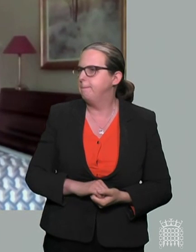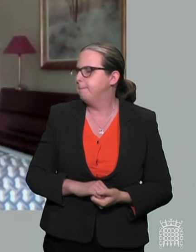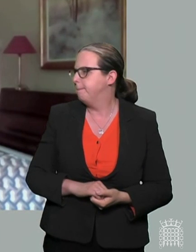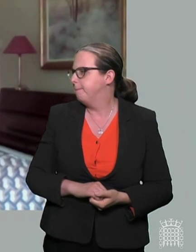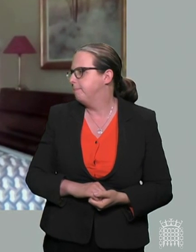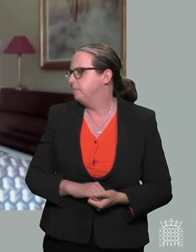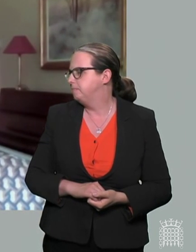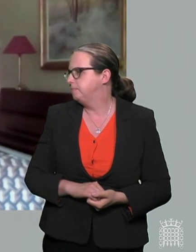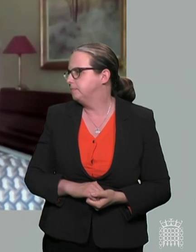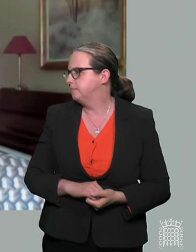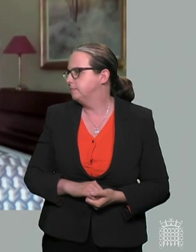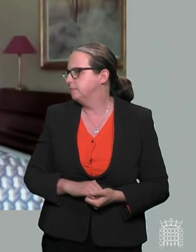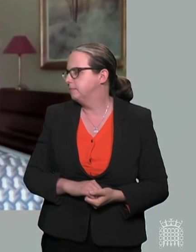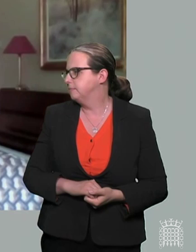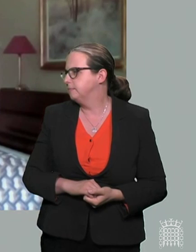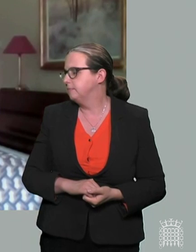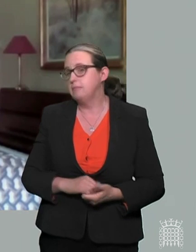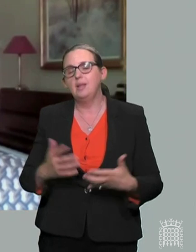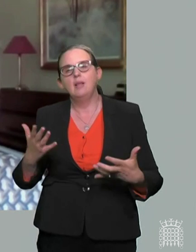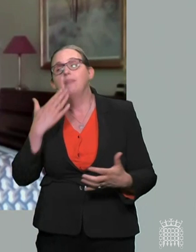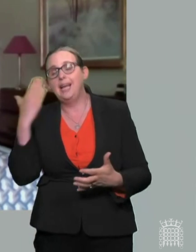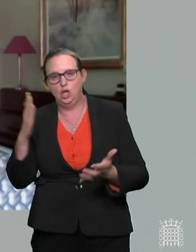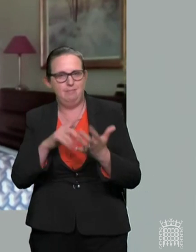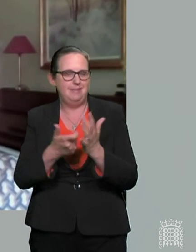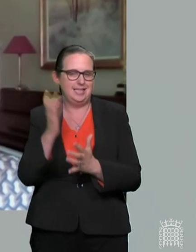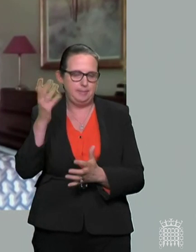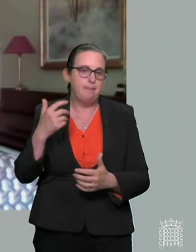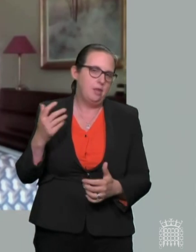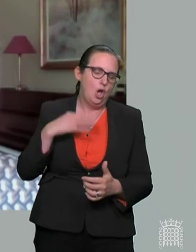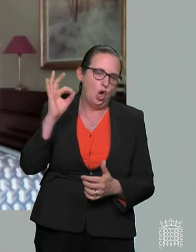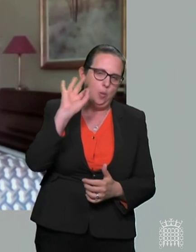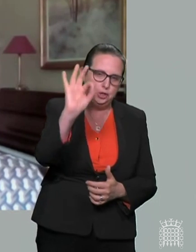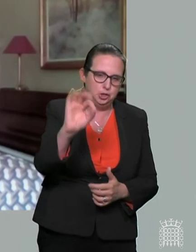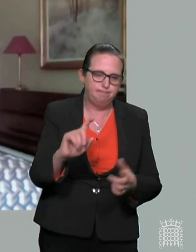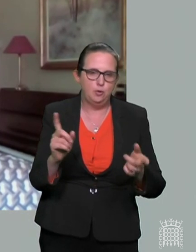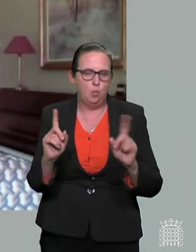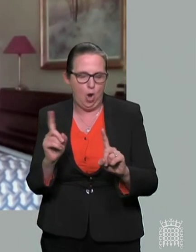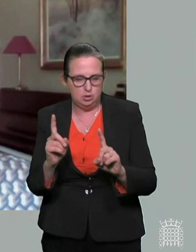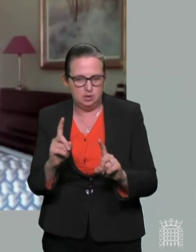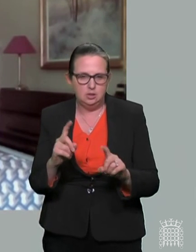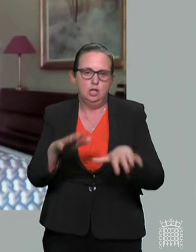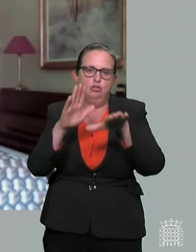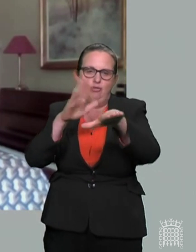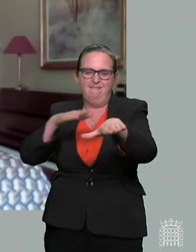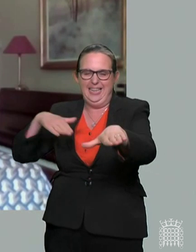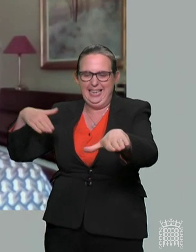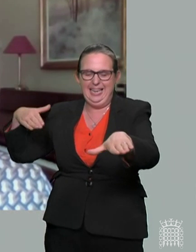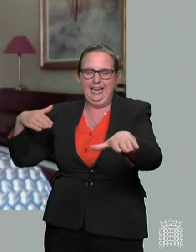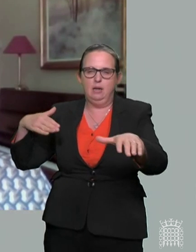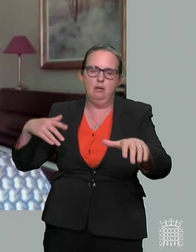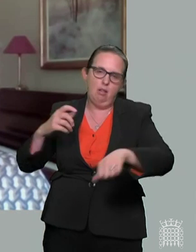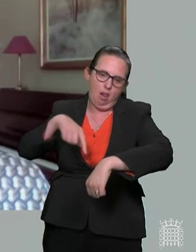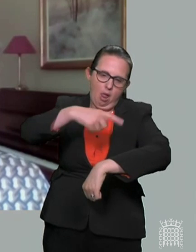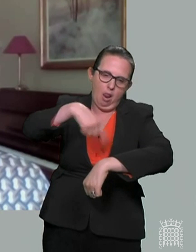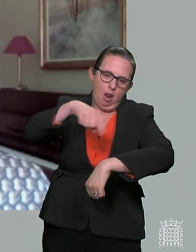Too much noise, too much air pollution and too much time wasted sitting in traffic is impacting productivity.